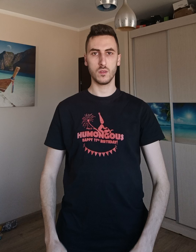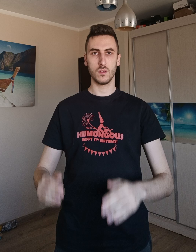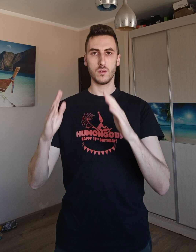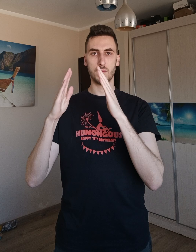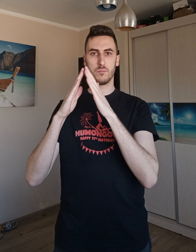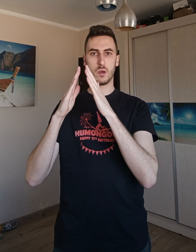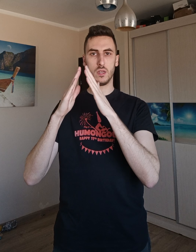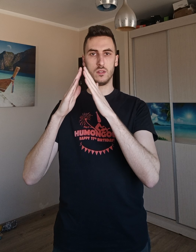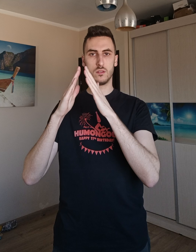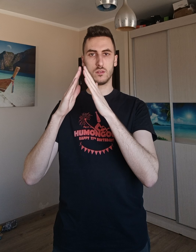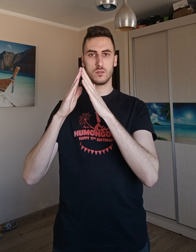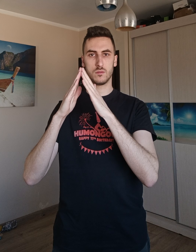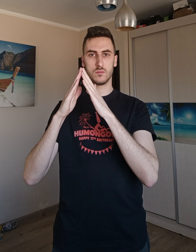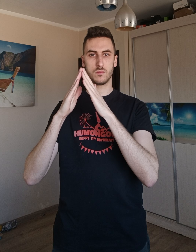בית